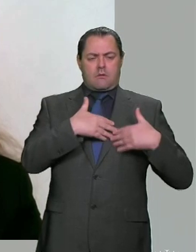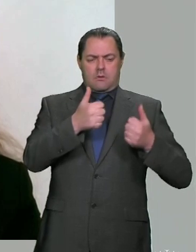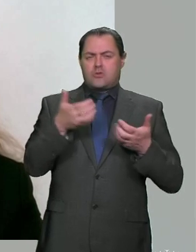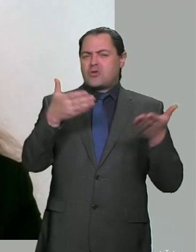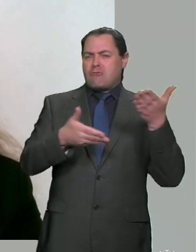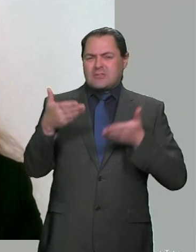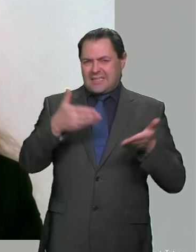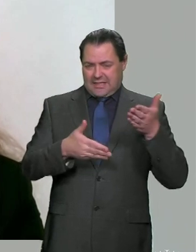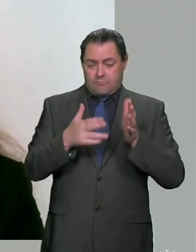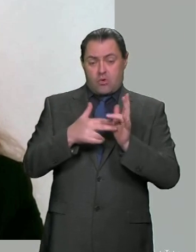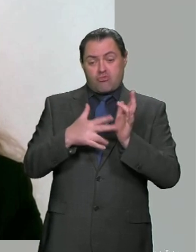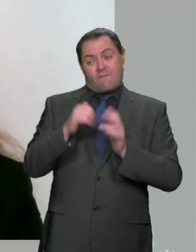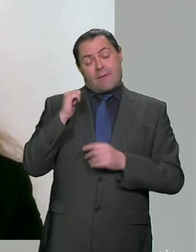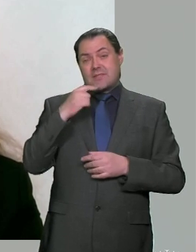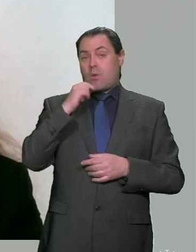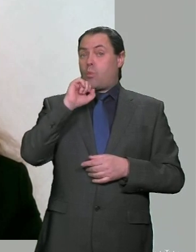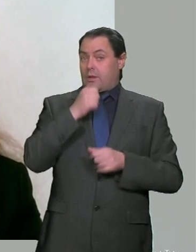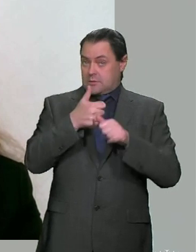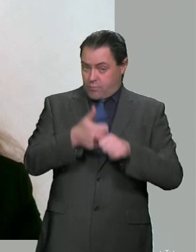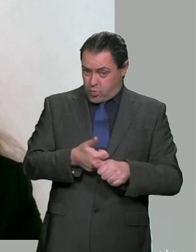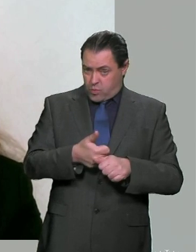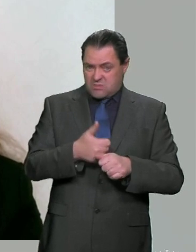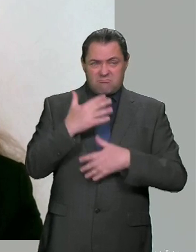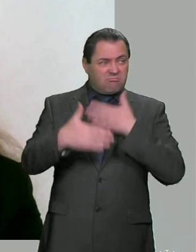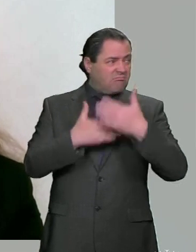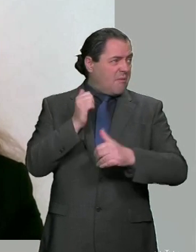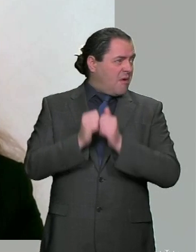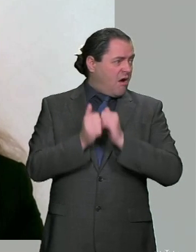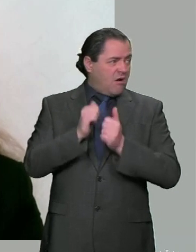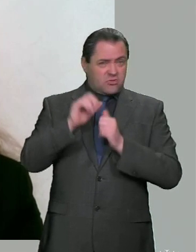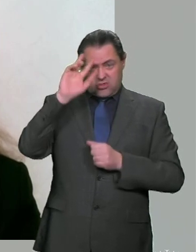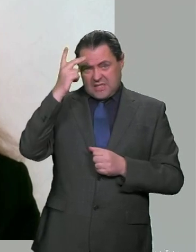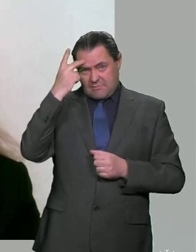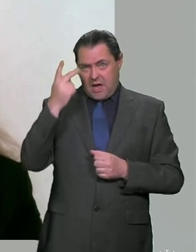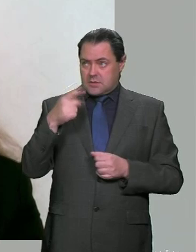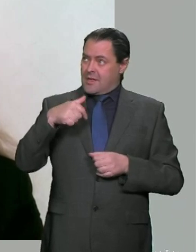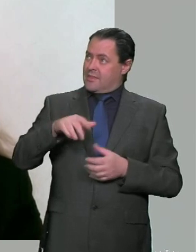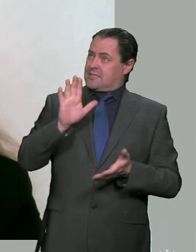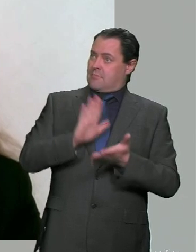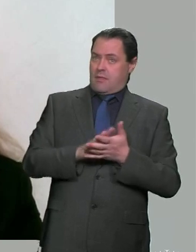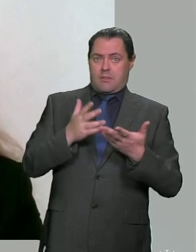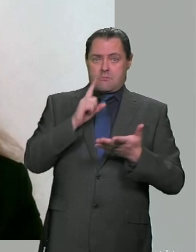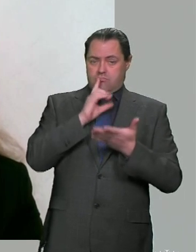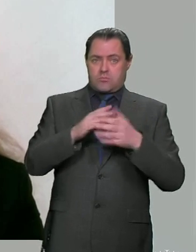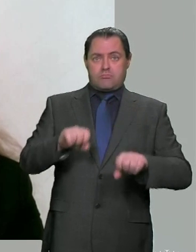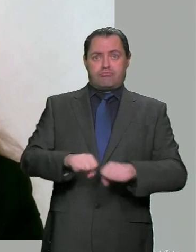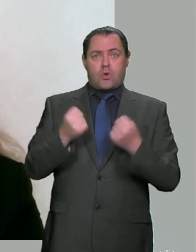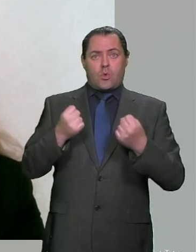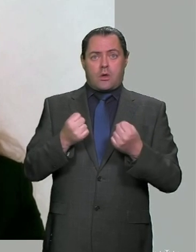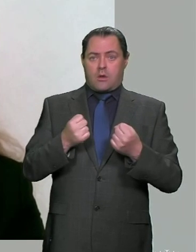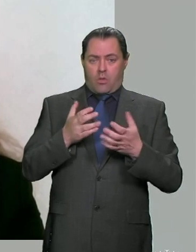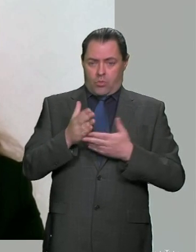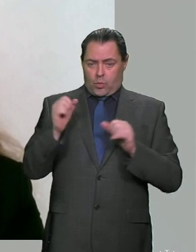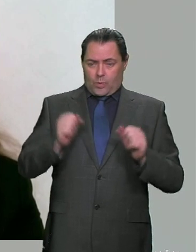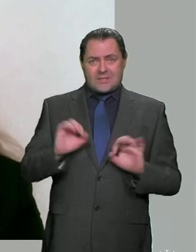In November, he promised support. By March he had turned his back, but this month, he broke that promise, giving them nothing this winter.